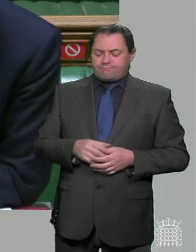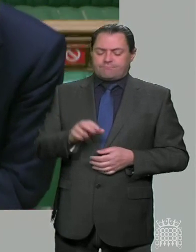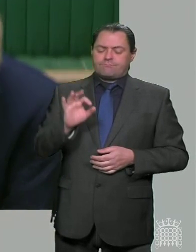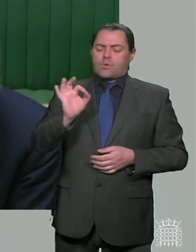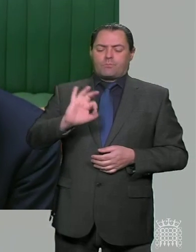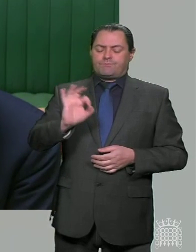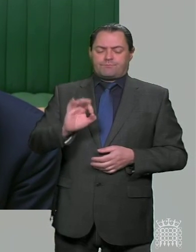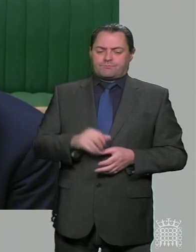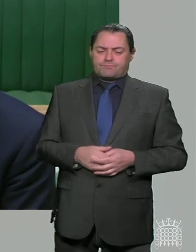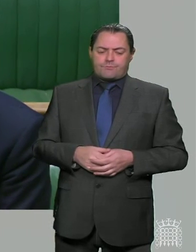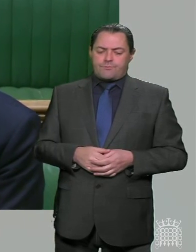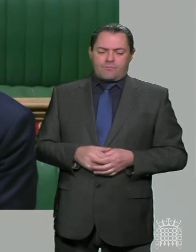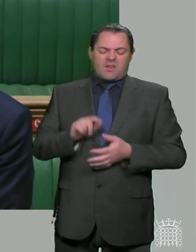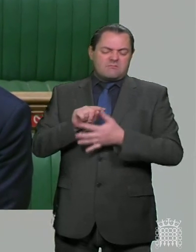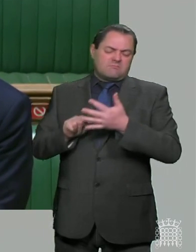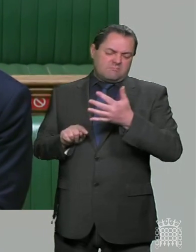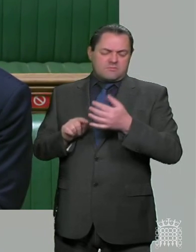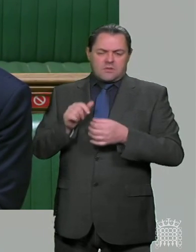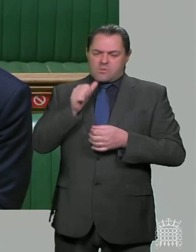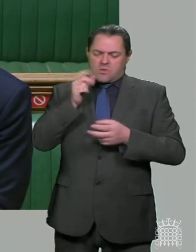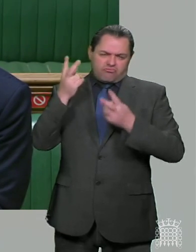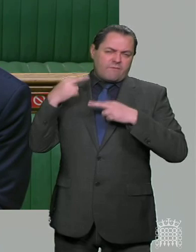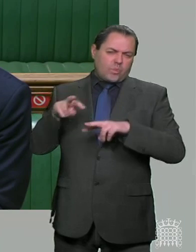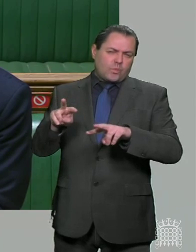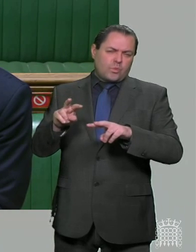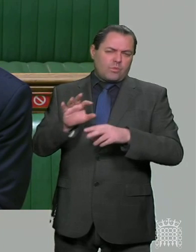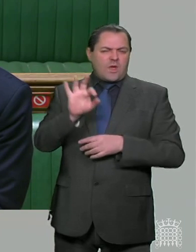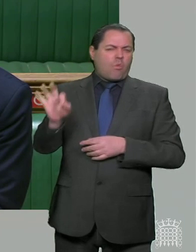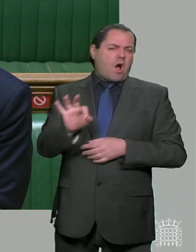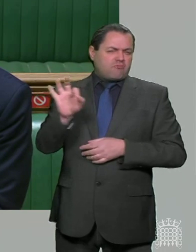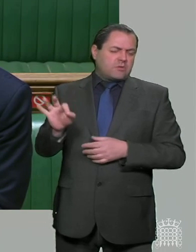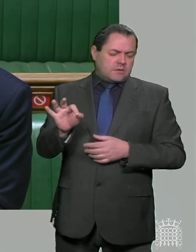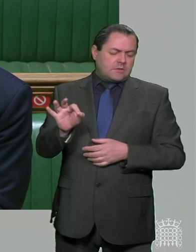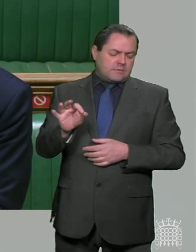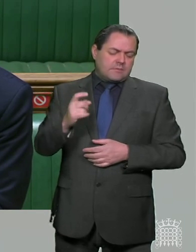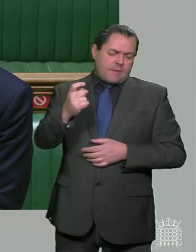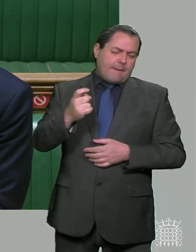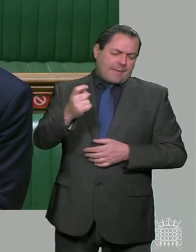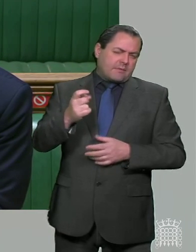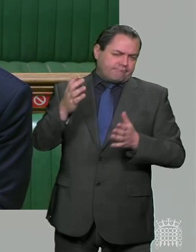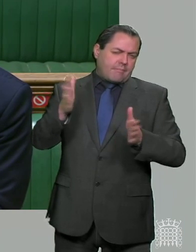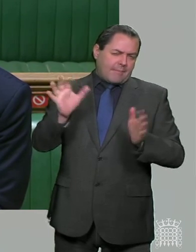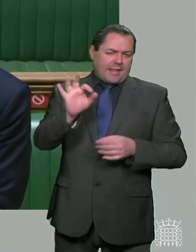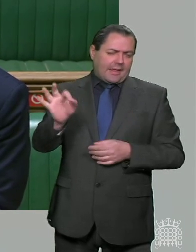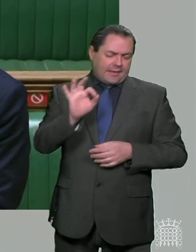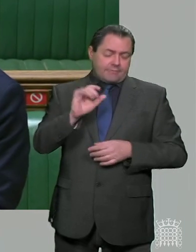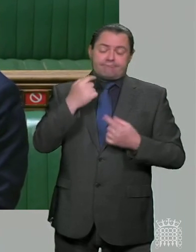No. Of course, all those matters will be reviewed in the course of the public inquiry that I have announced.